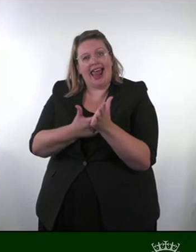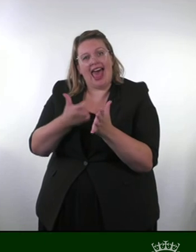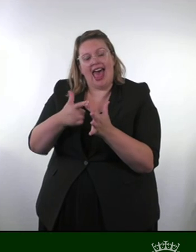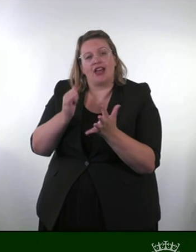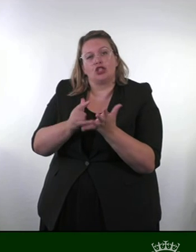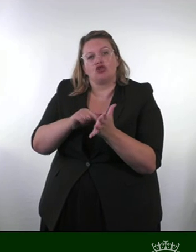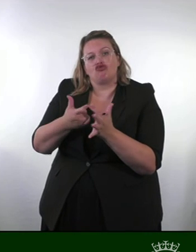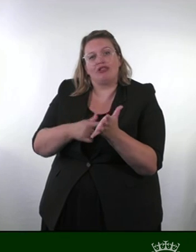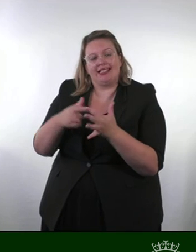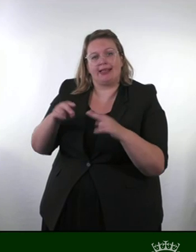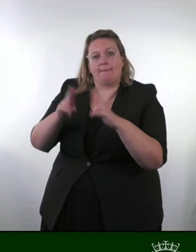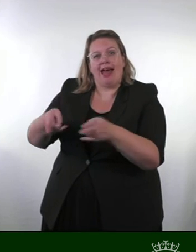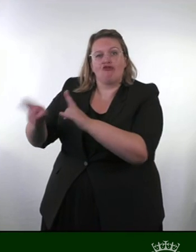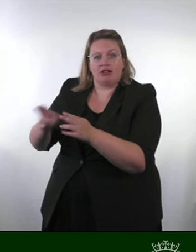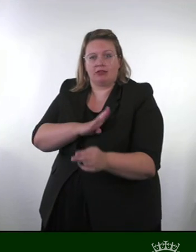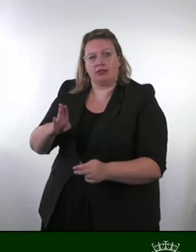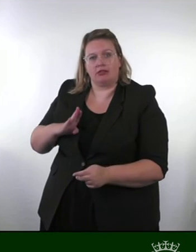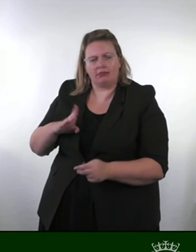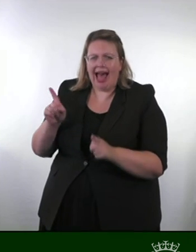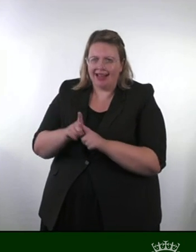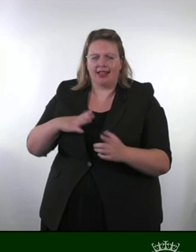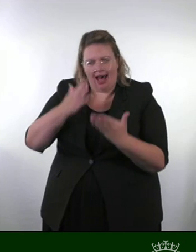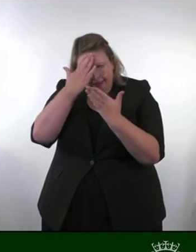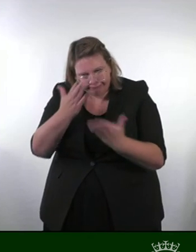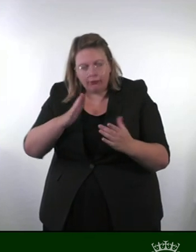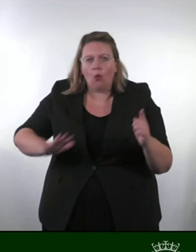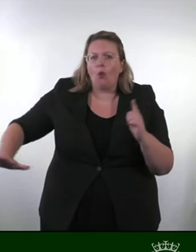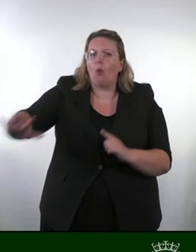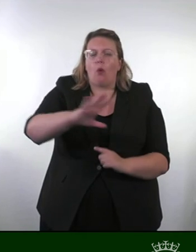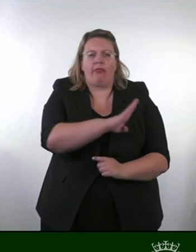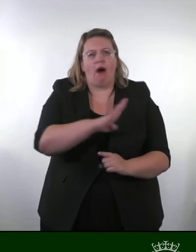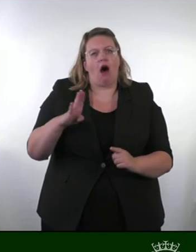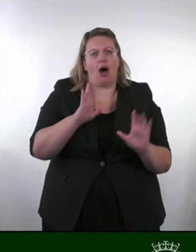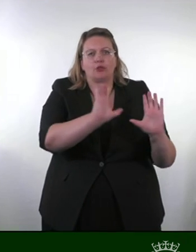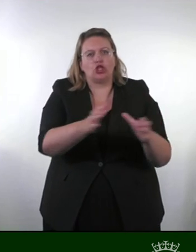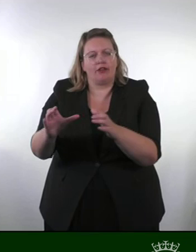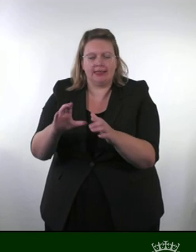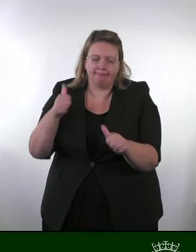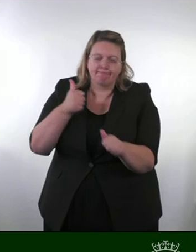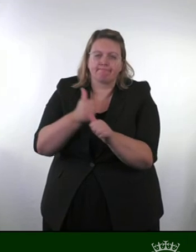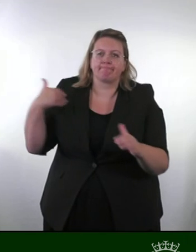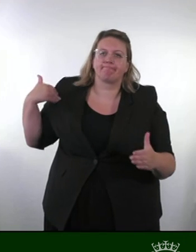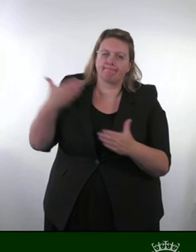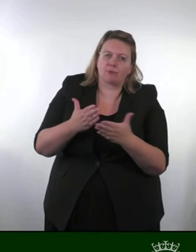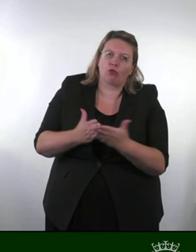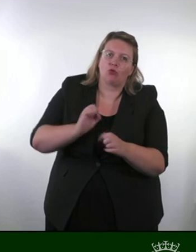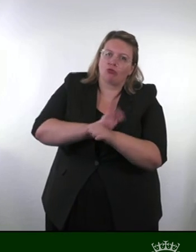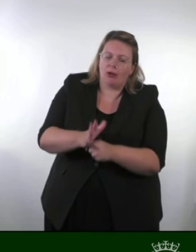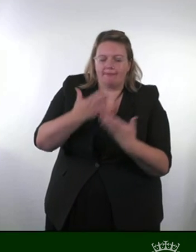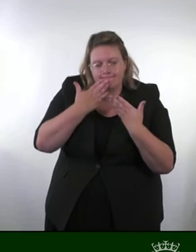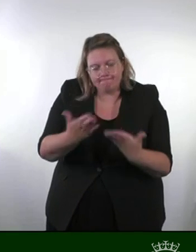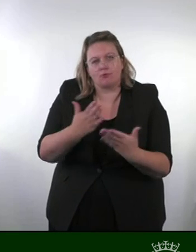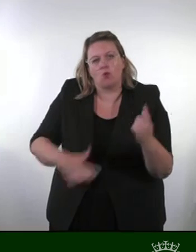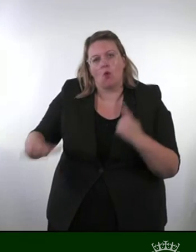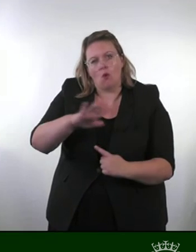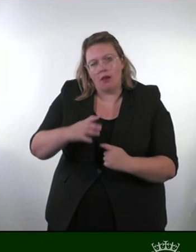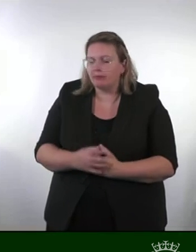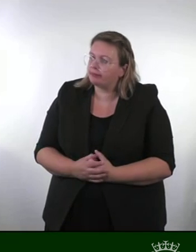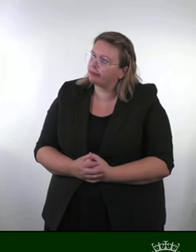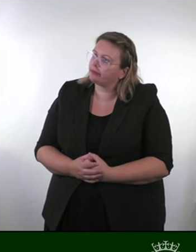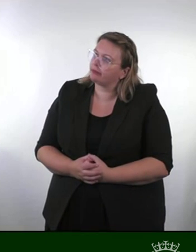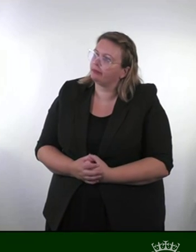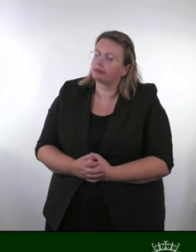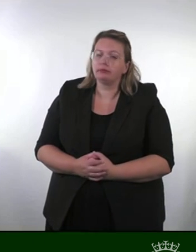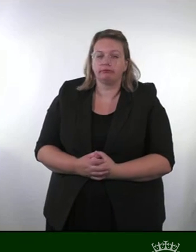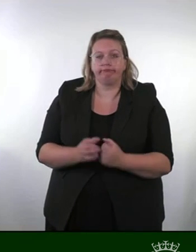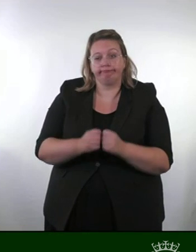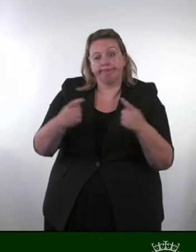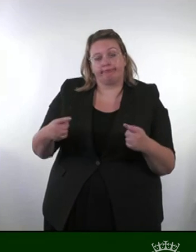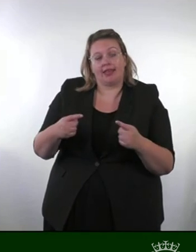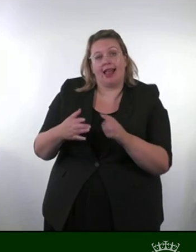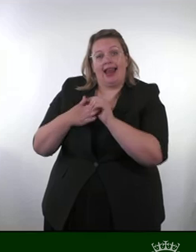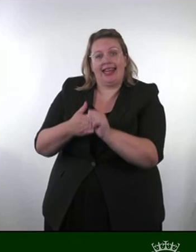Indeed, I salute the work of the entire armed services in what they have done across the whole of our United Kingdom to help us fight coronavirus.